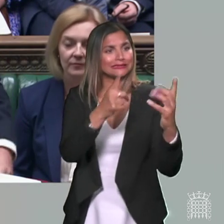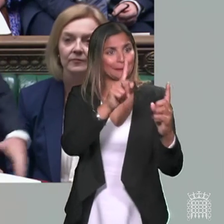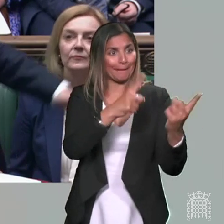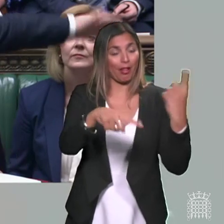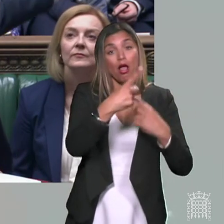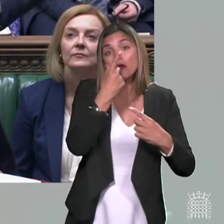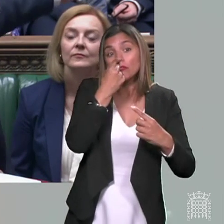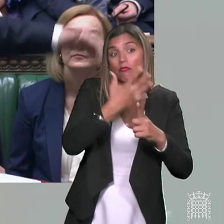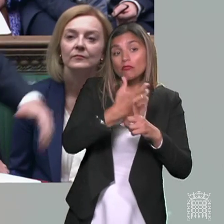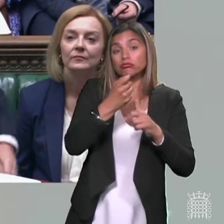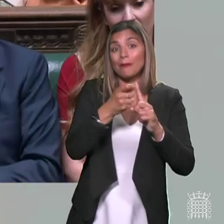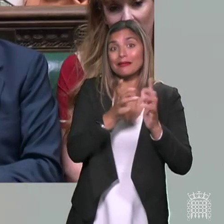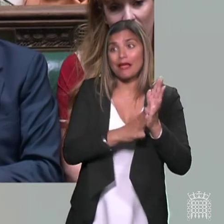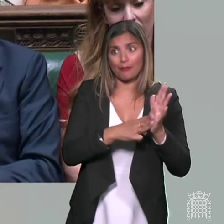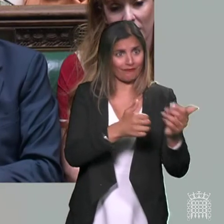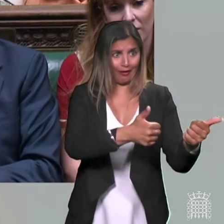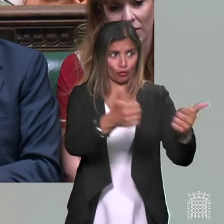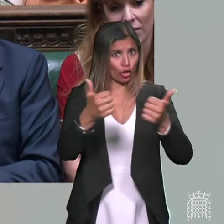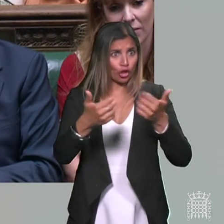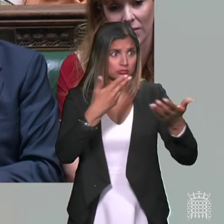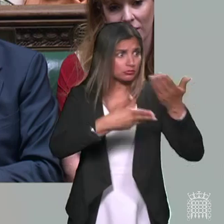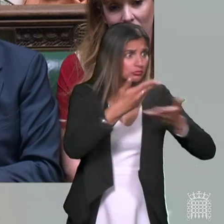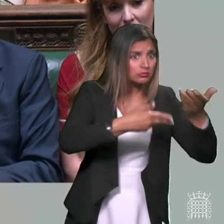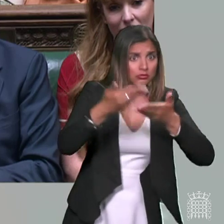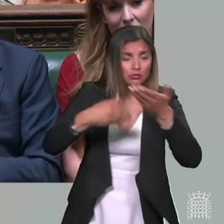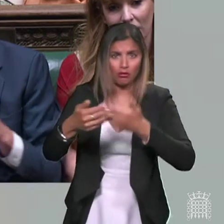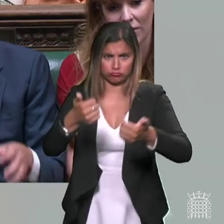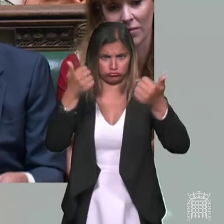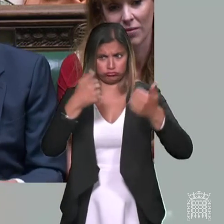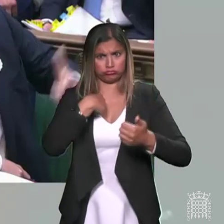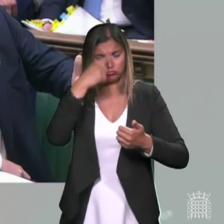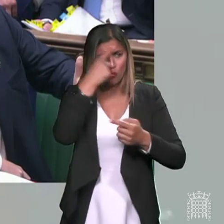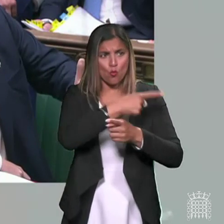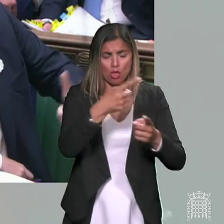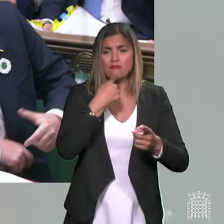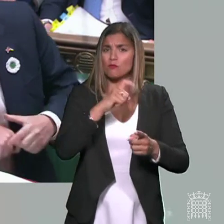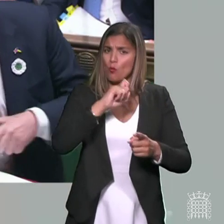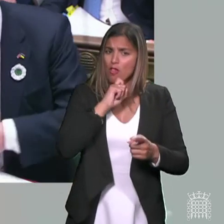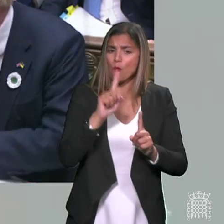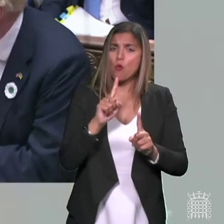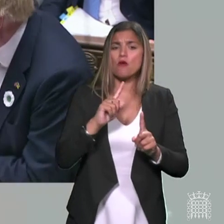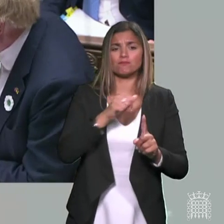Whoever is elected will continue to put more police out on the street, exactly as we promised.